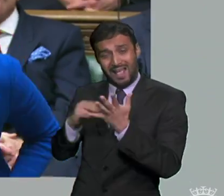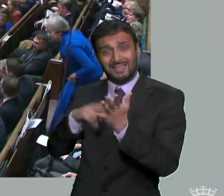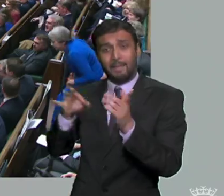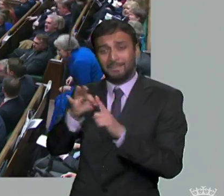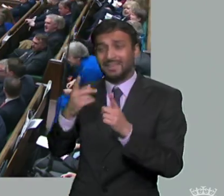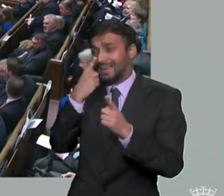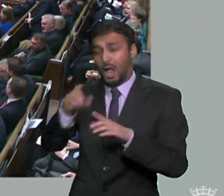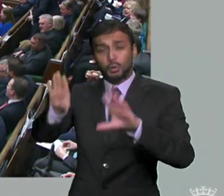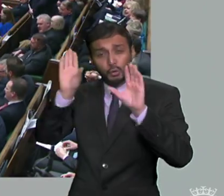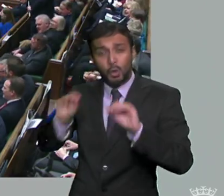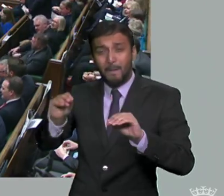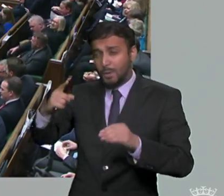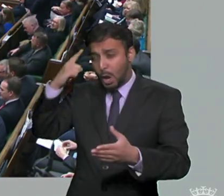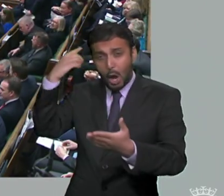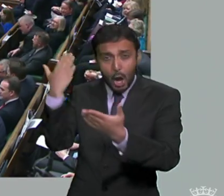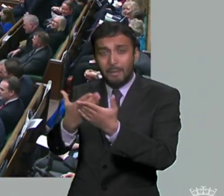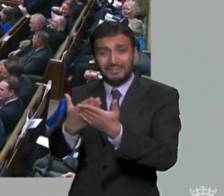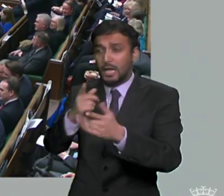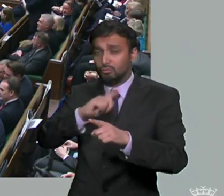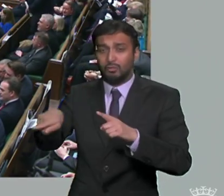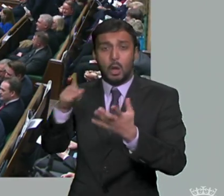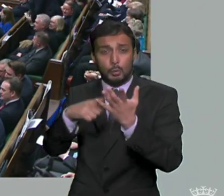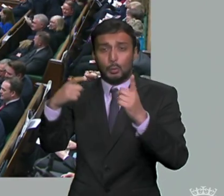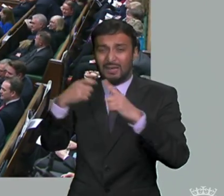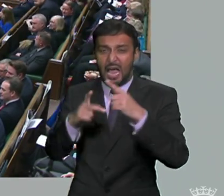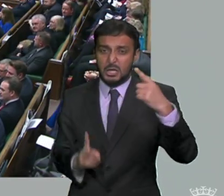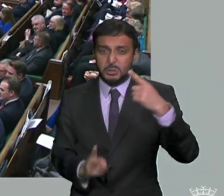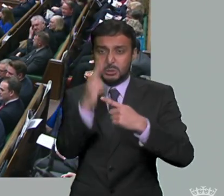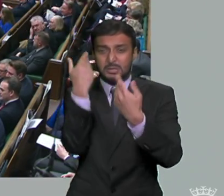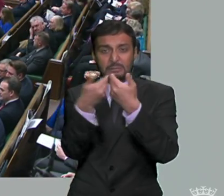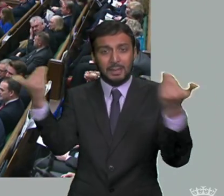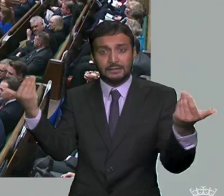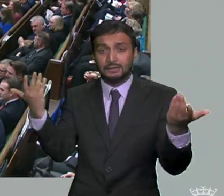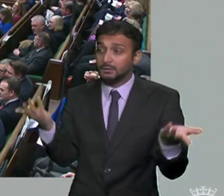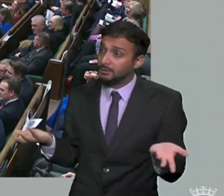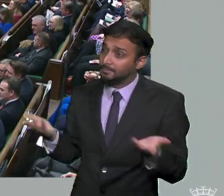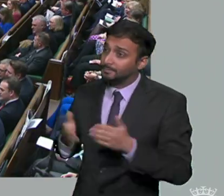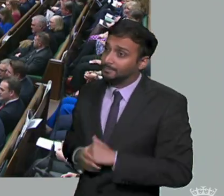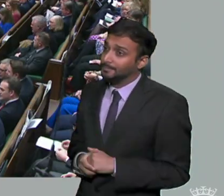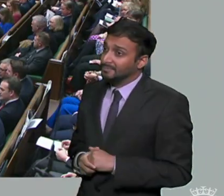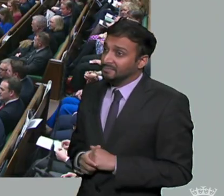My right honourable Friend puts it very well.